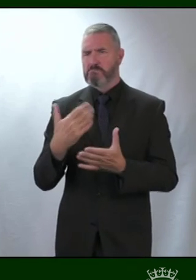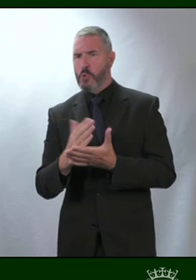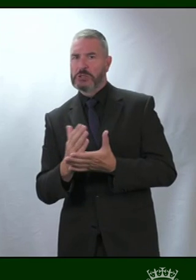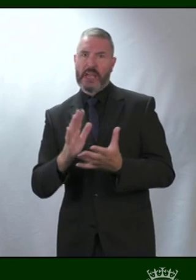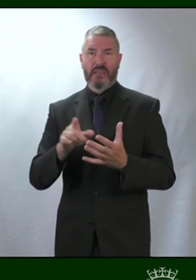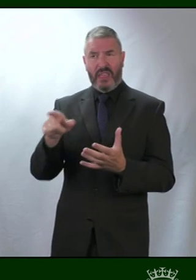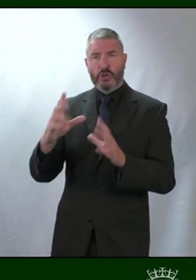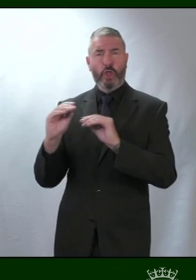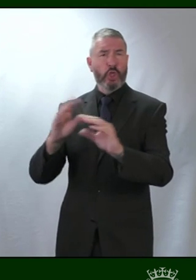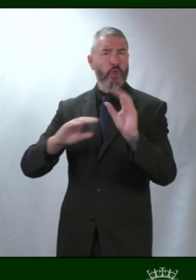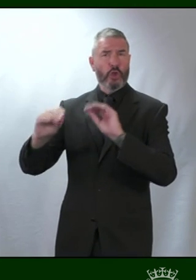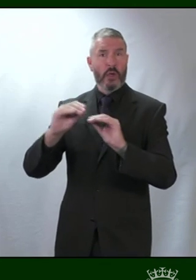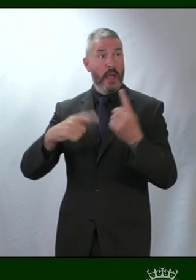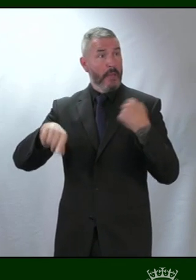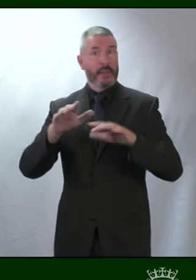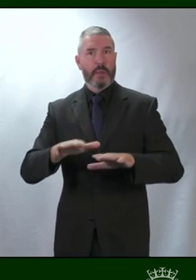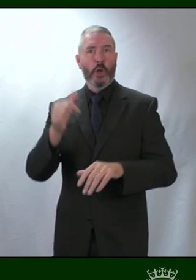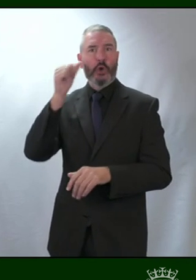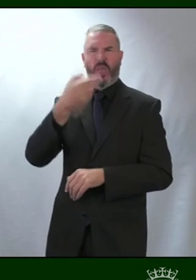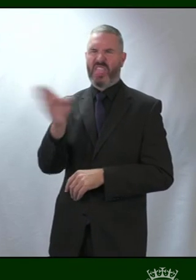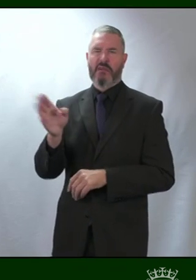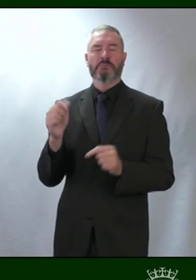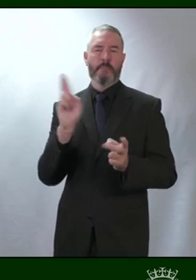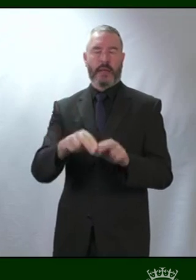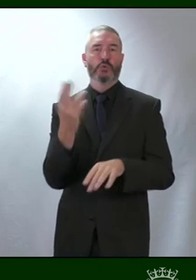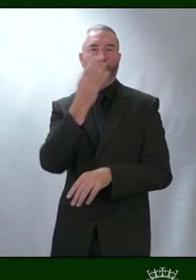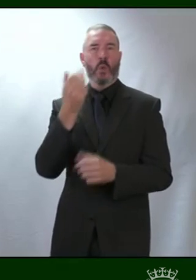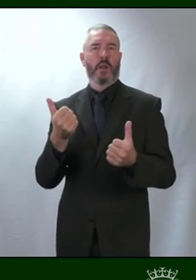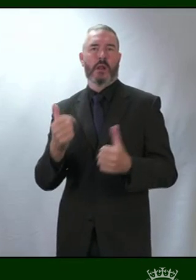The people of this country had more common sense.